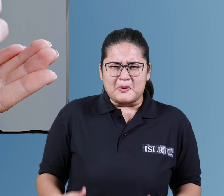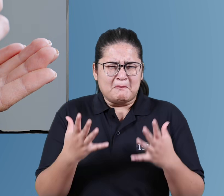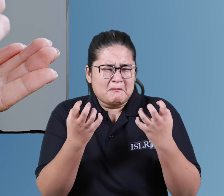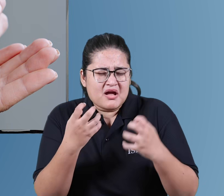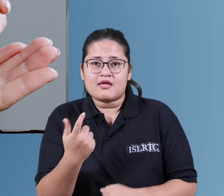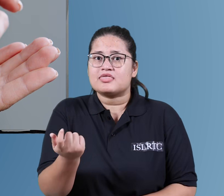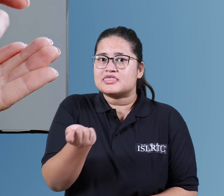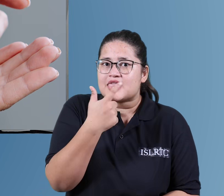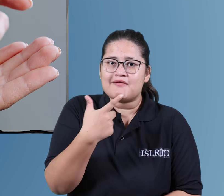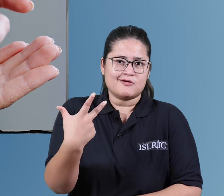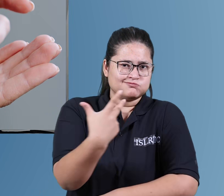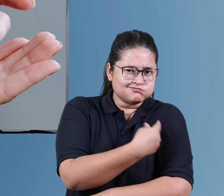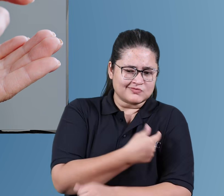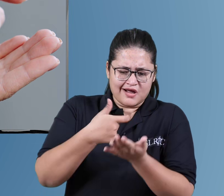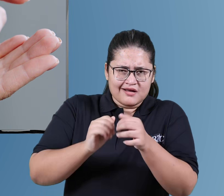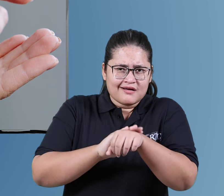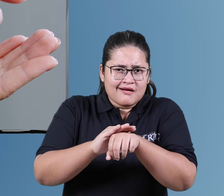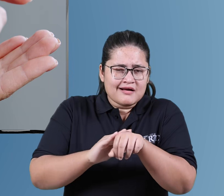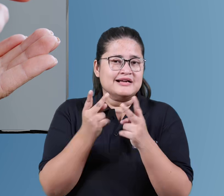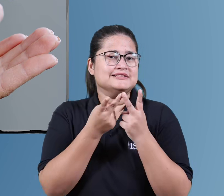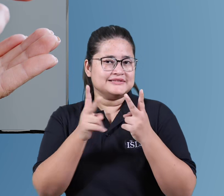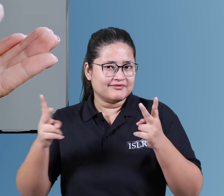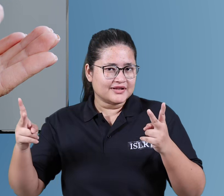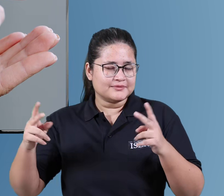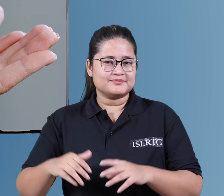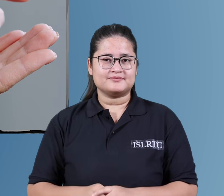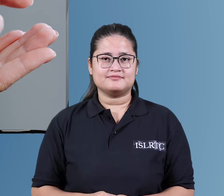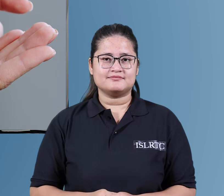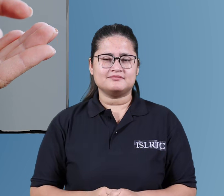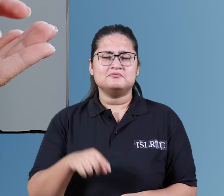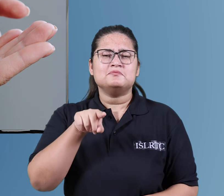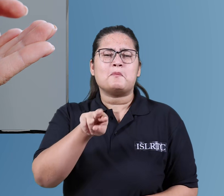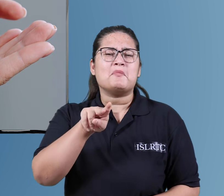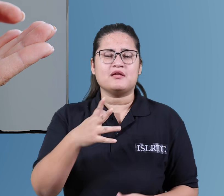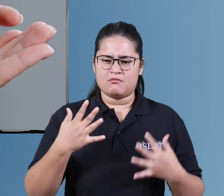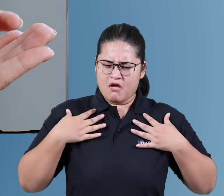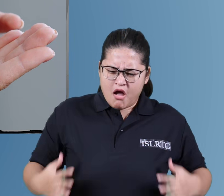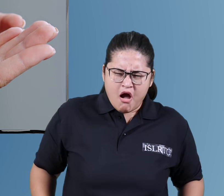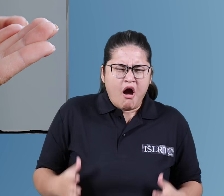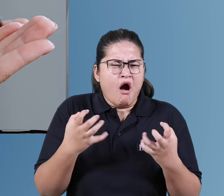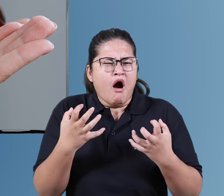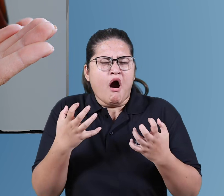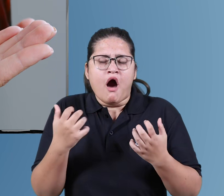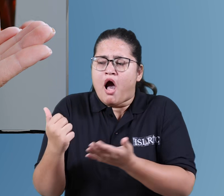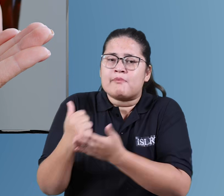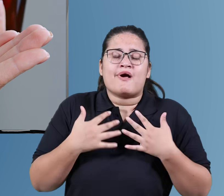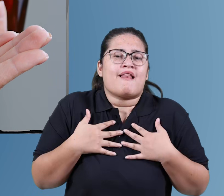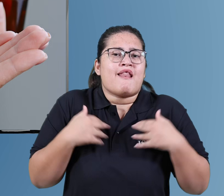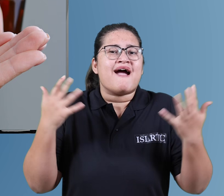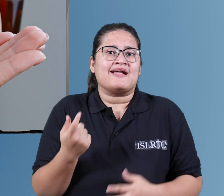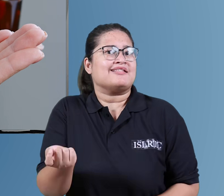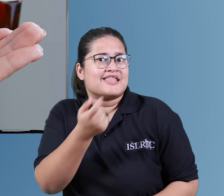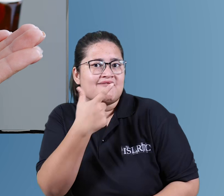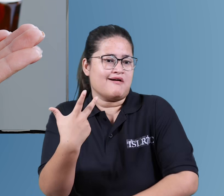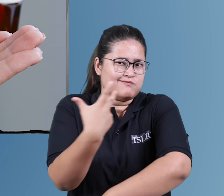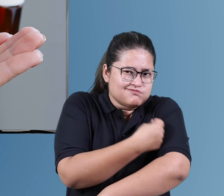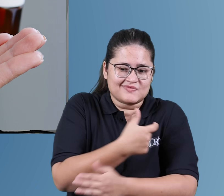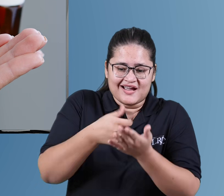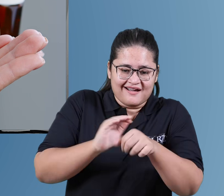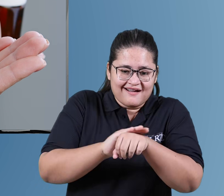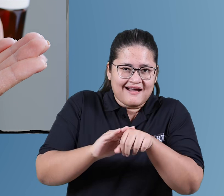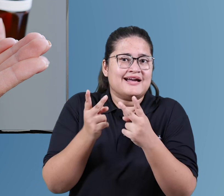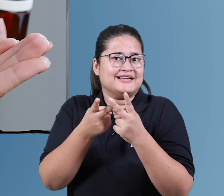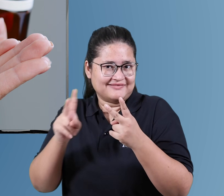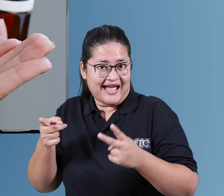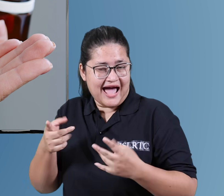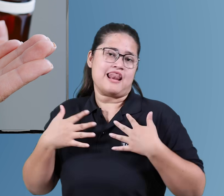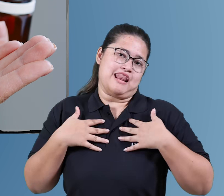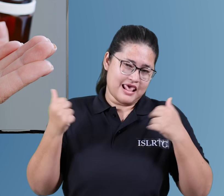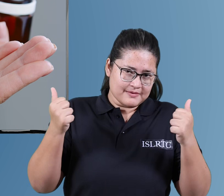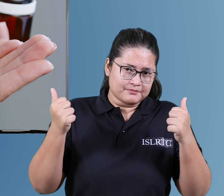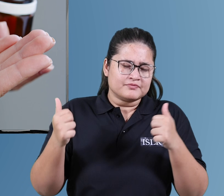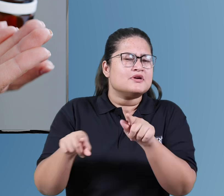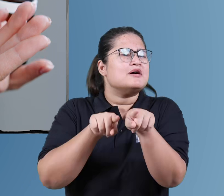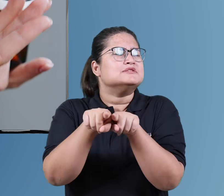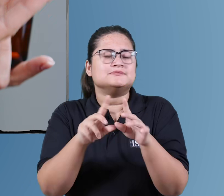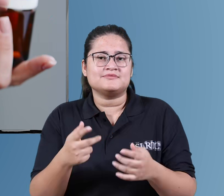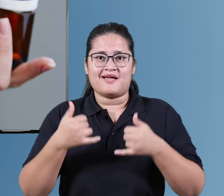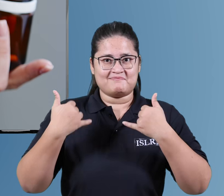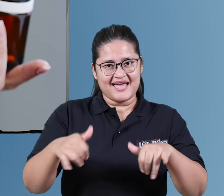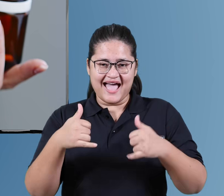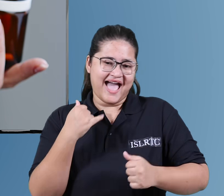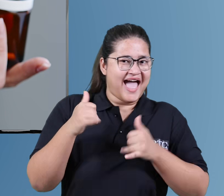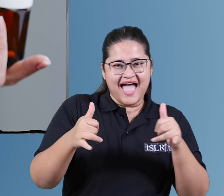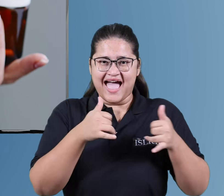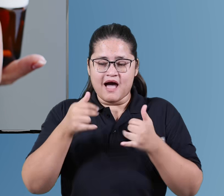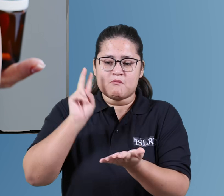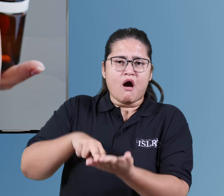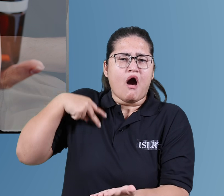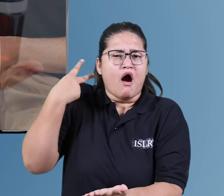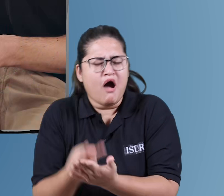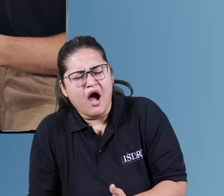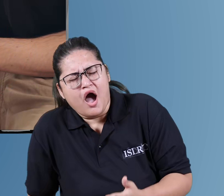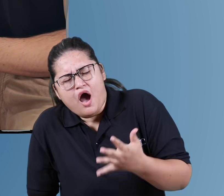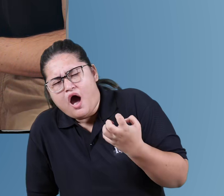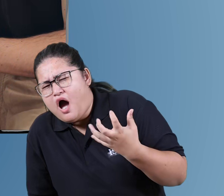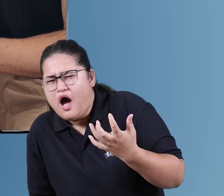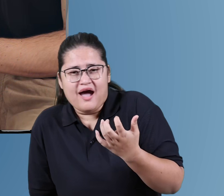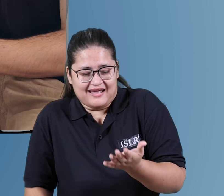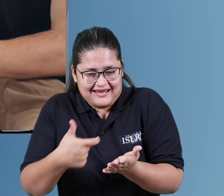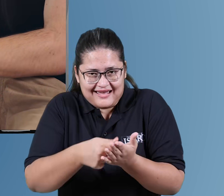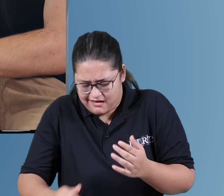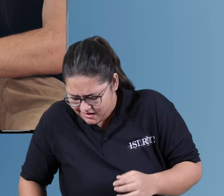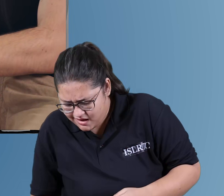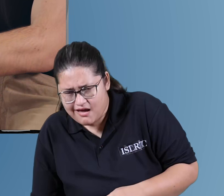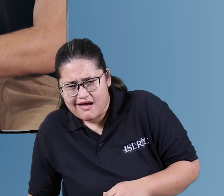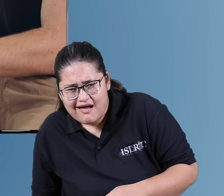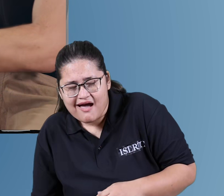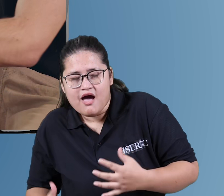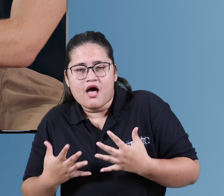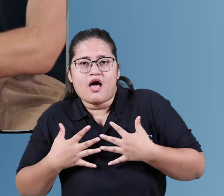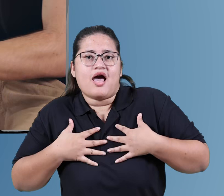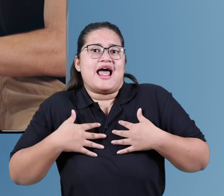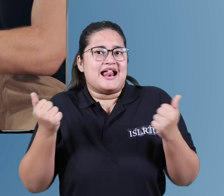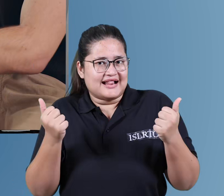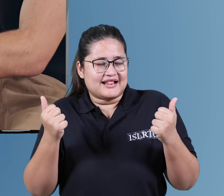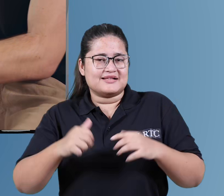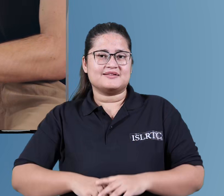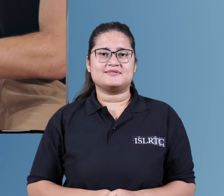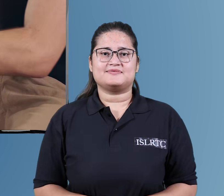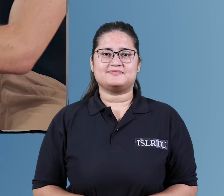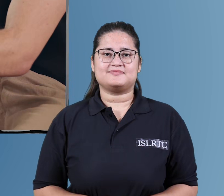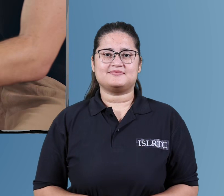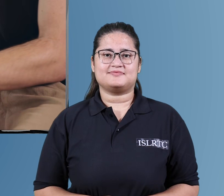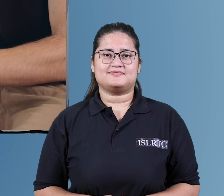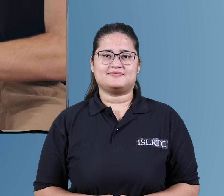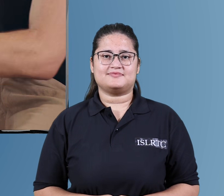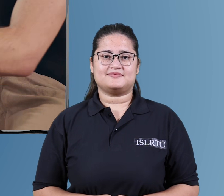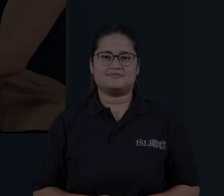Analgesic An analgesic is a type of medication used to relieve pain. It can be administered in different forms, such as medicine, injection, or ointment. I injured myself while playing, so I applied an analgesic ointment for pain relief.